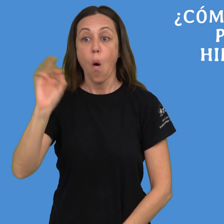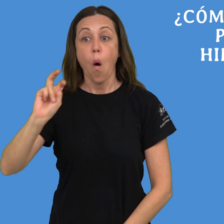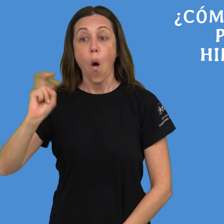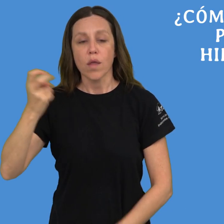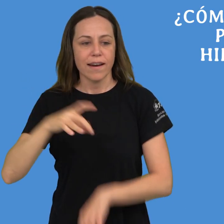otro